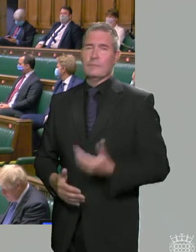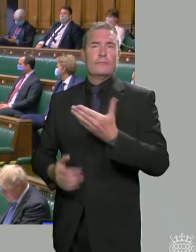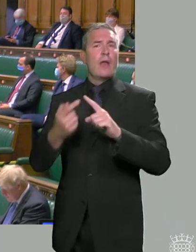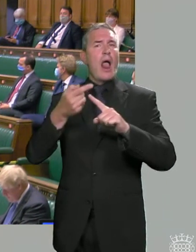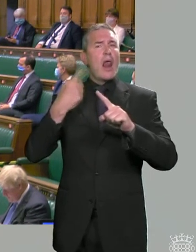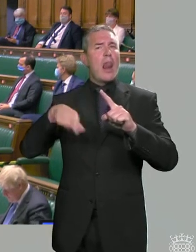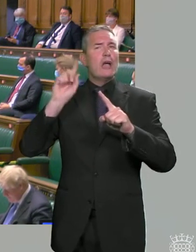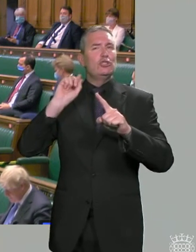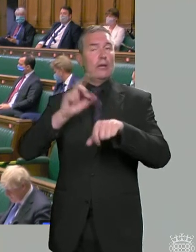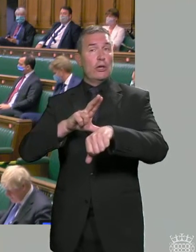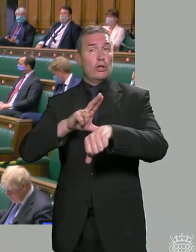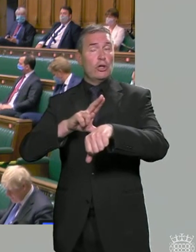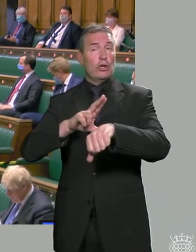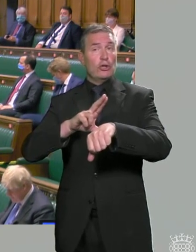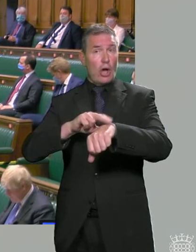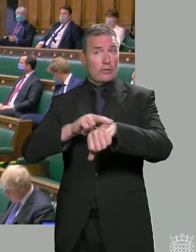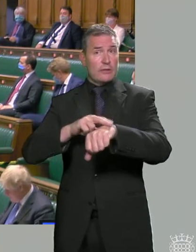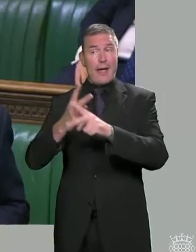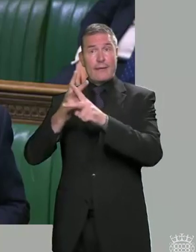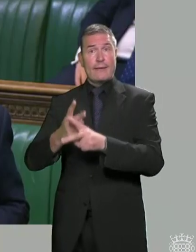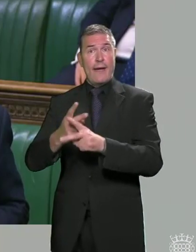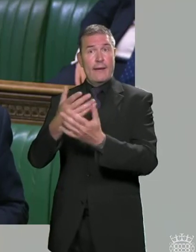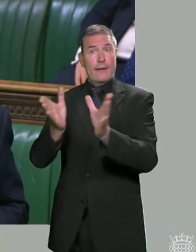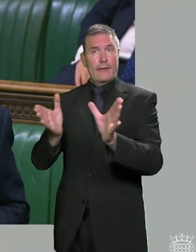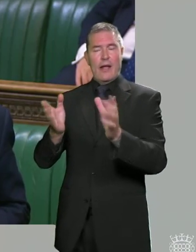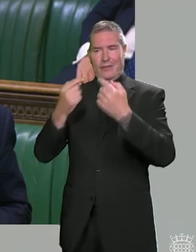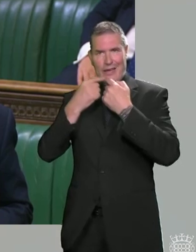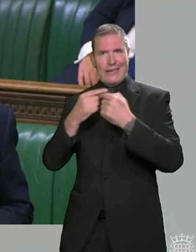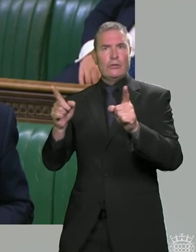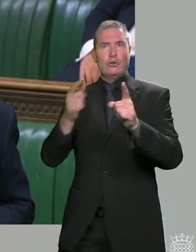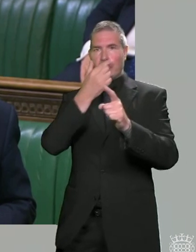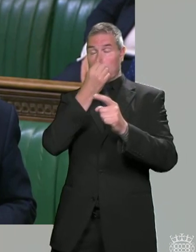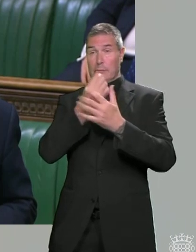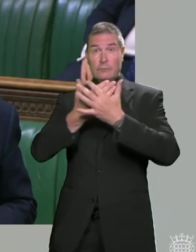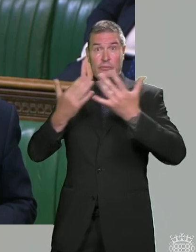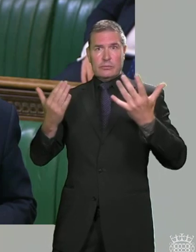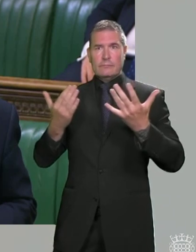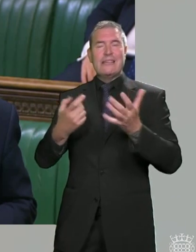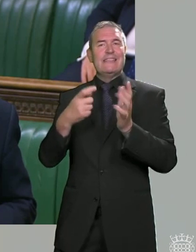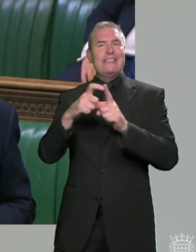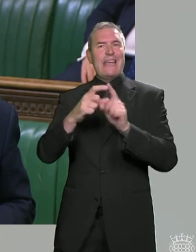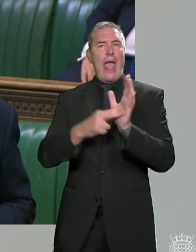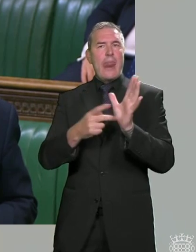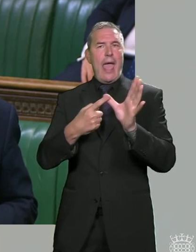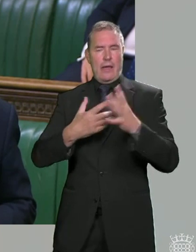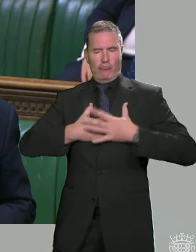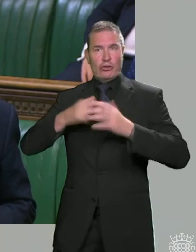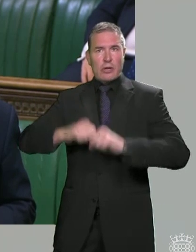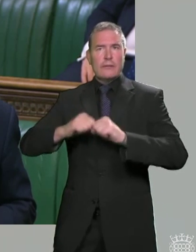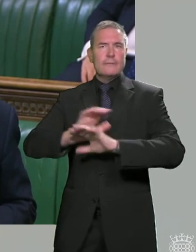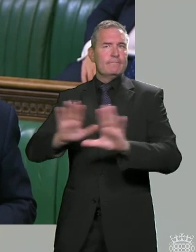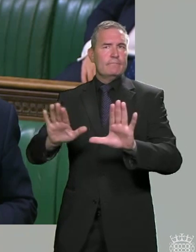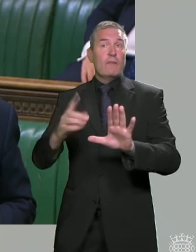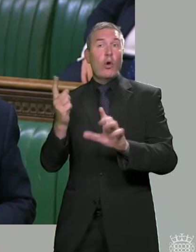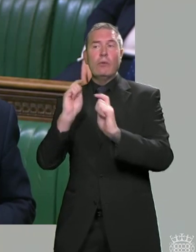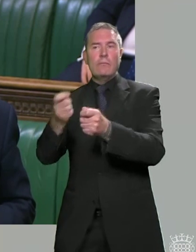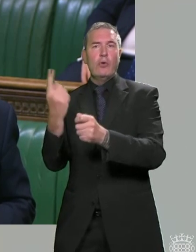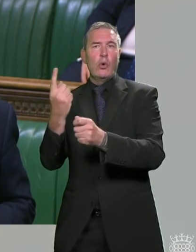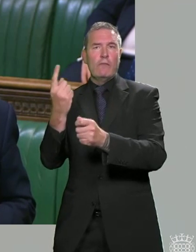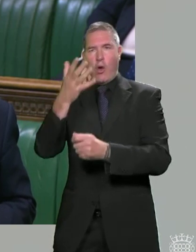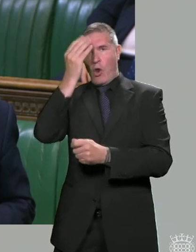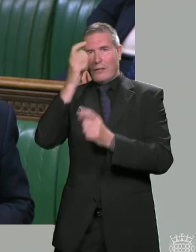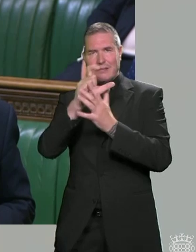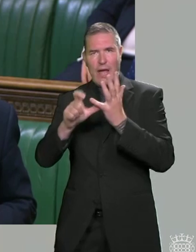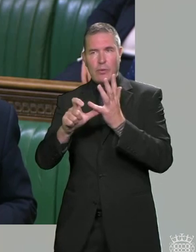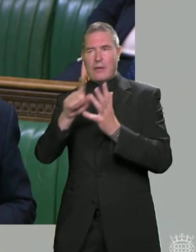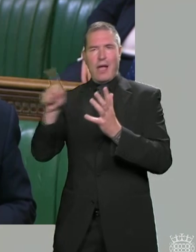Last year, doctors and care settings issued an unprecedented number of “do not resuscitate” orders to patients with learning disabilities and mental illness.